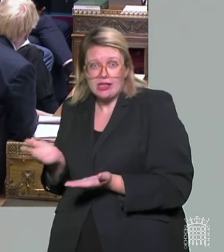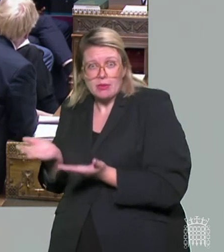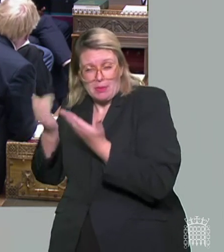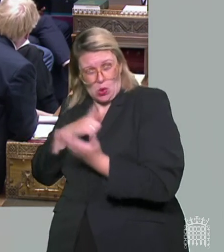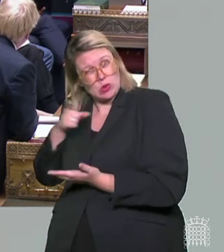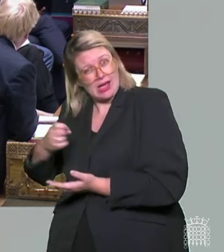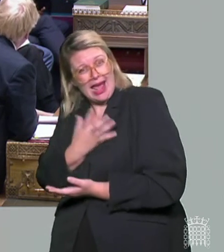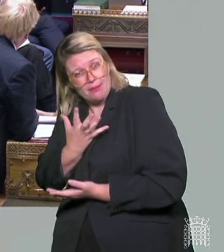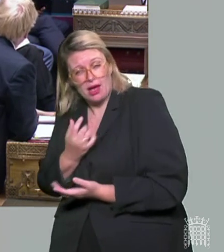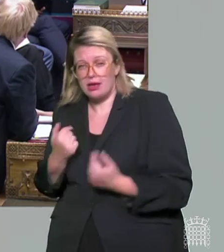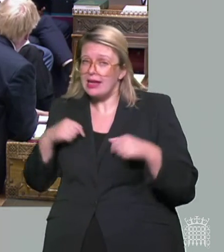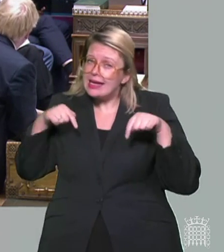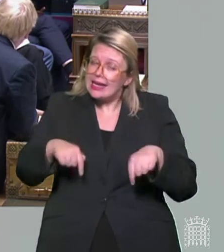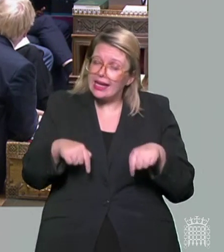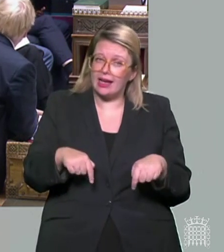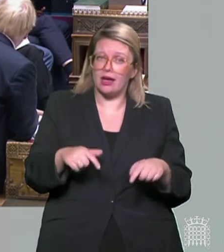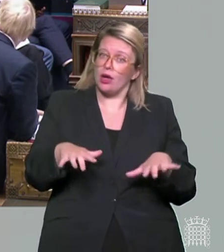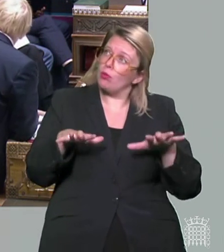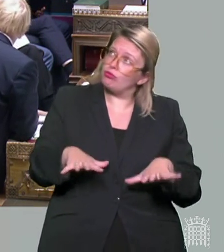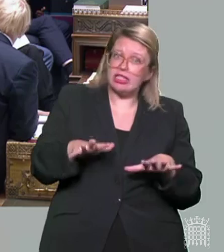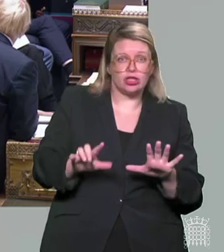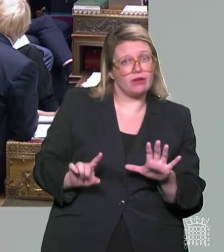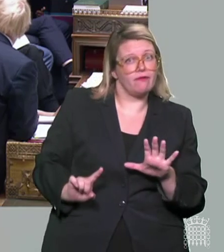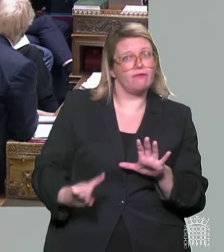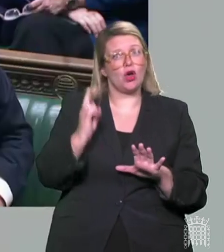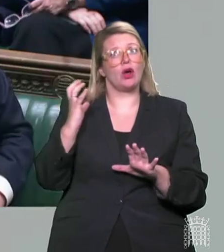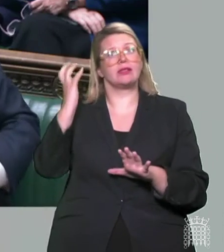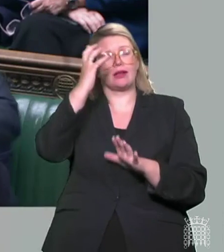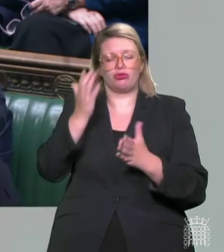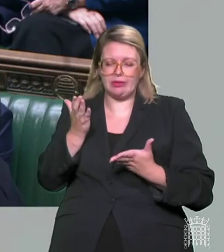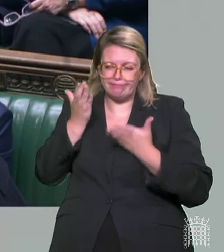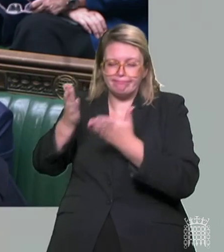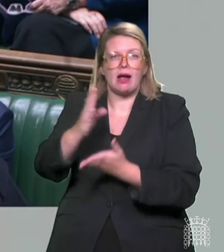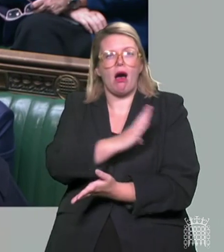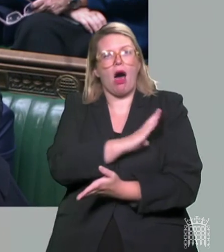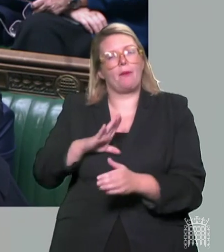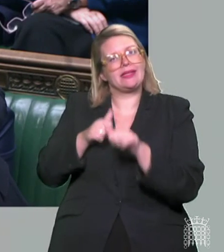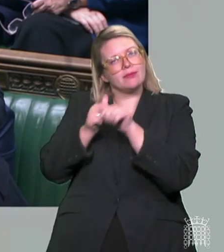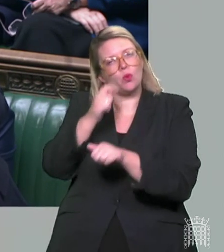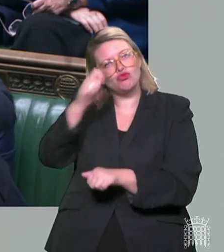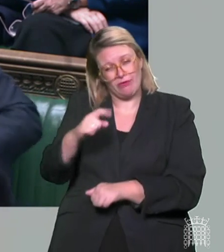We were the first European country to arm the Ukrainians; I am proud of that.